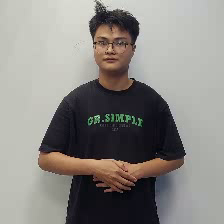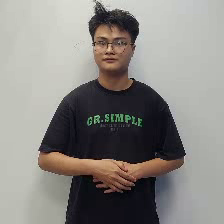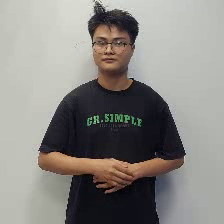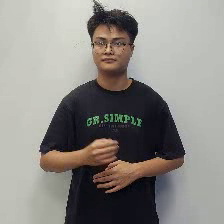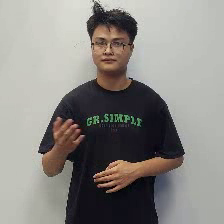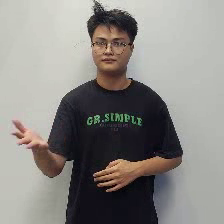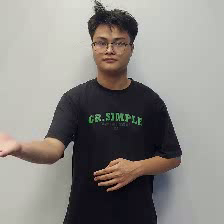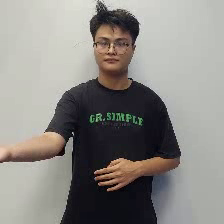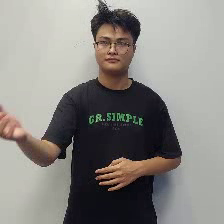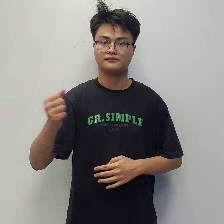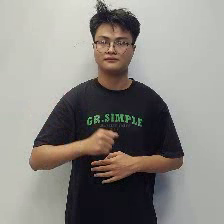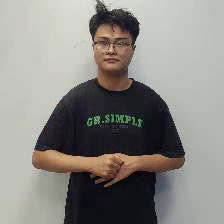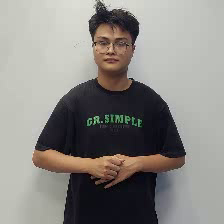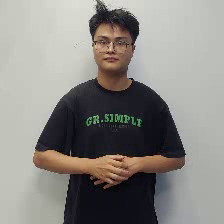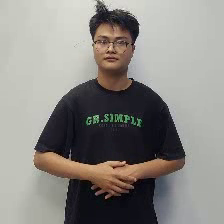Sử dụng